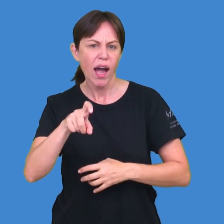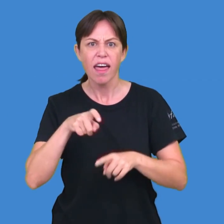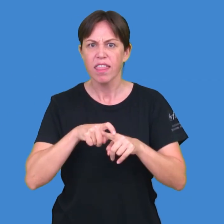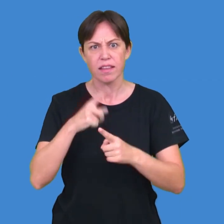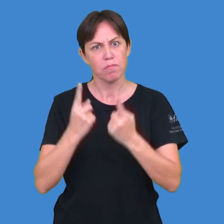tipo